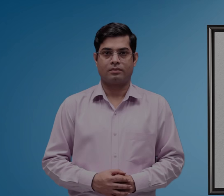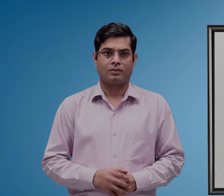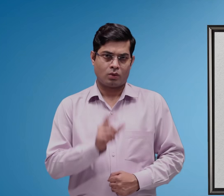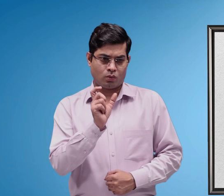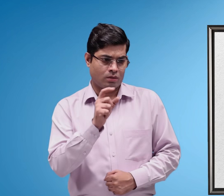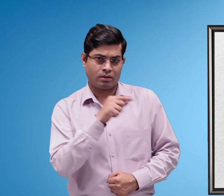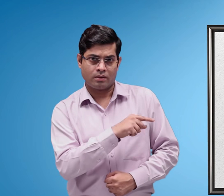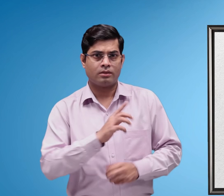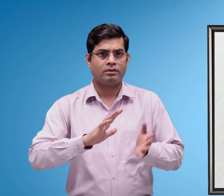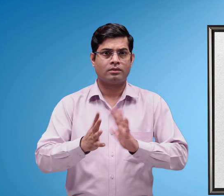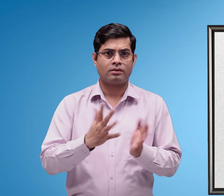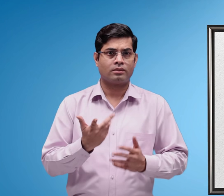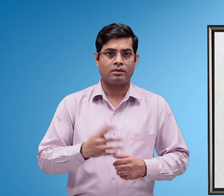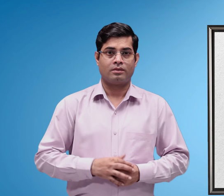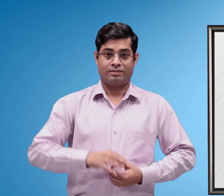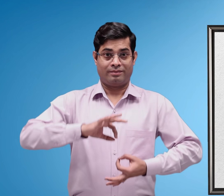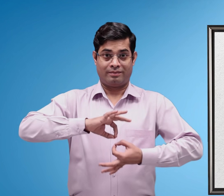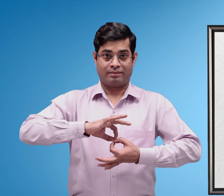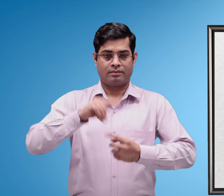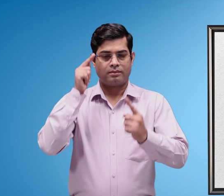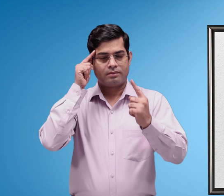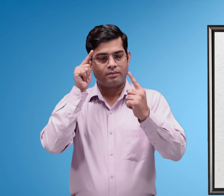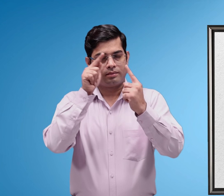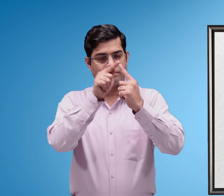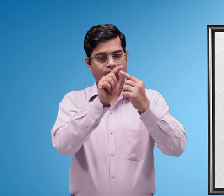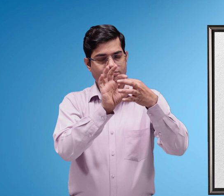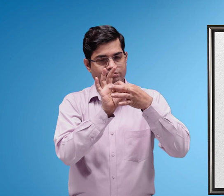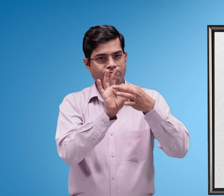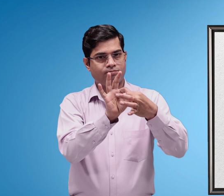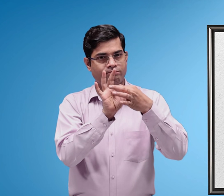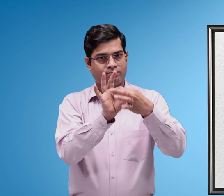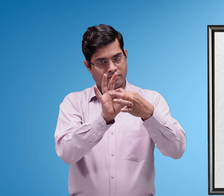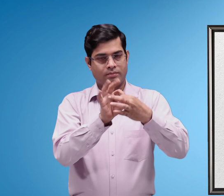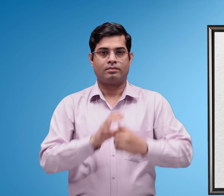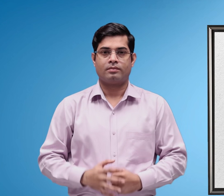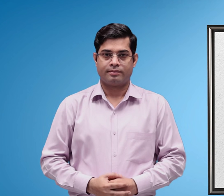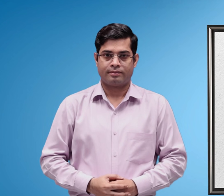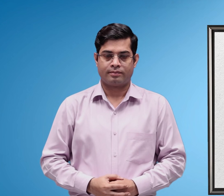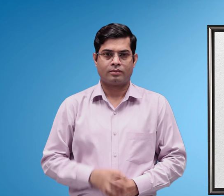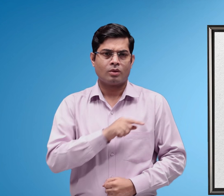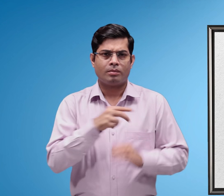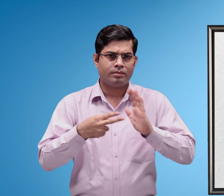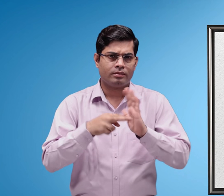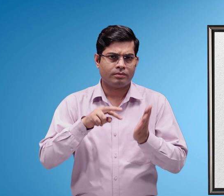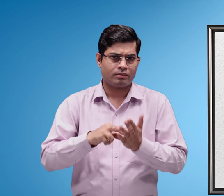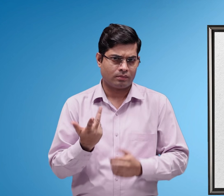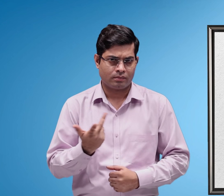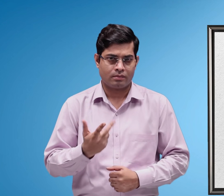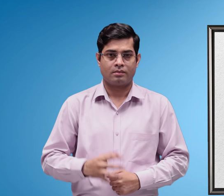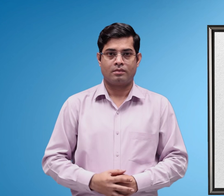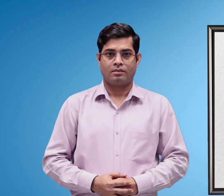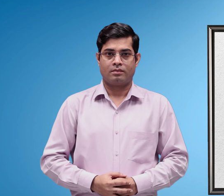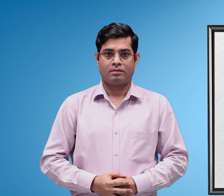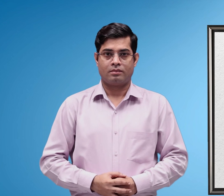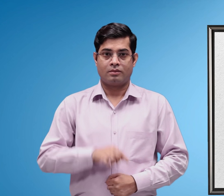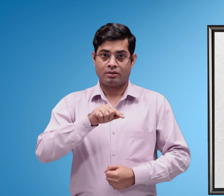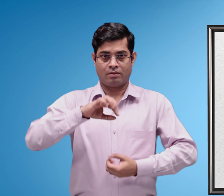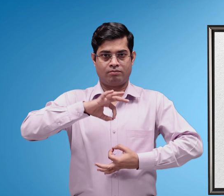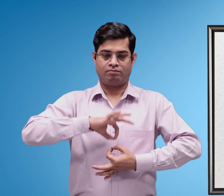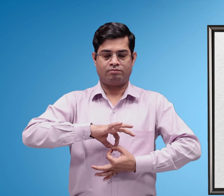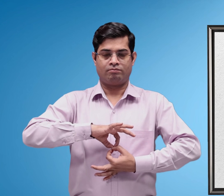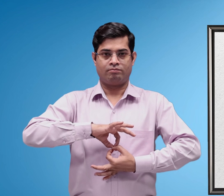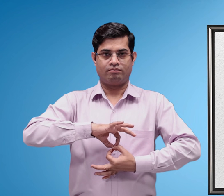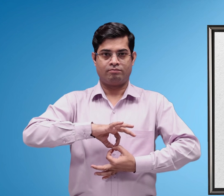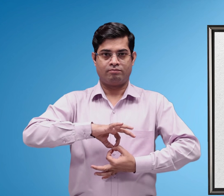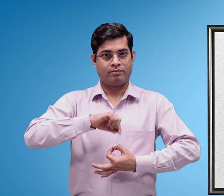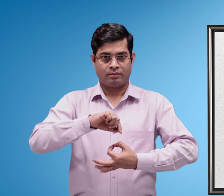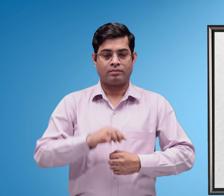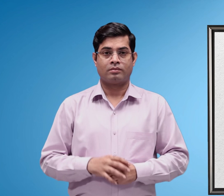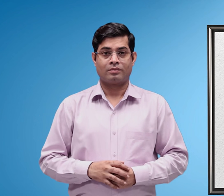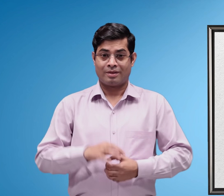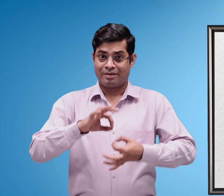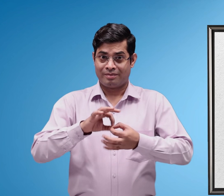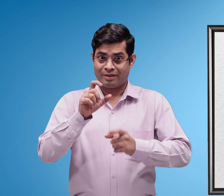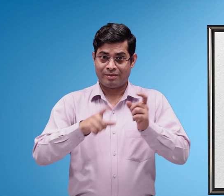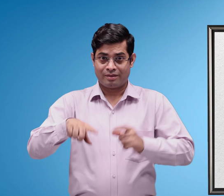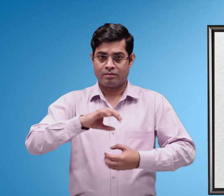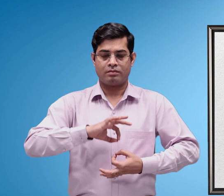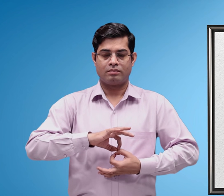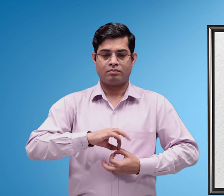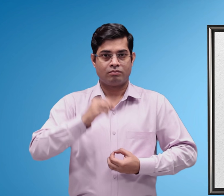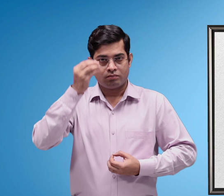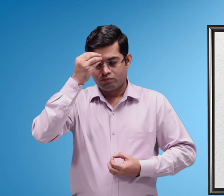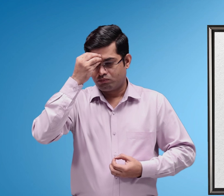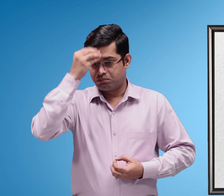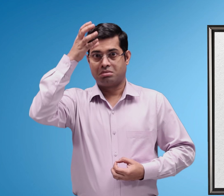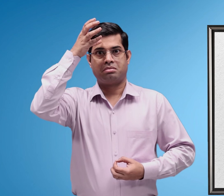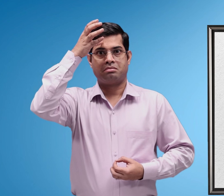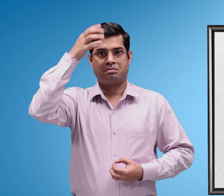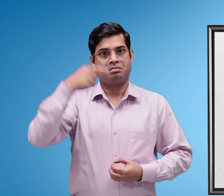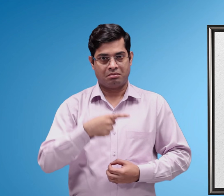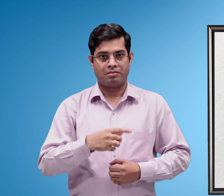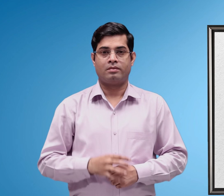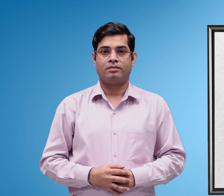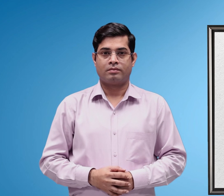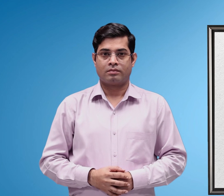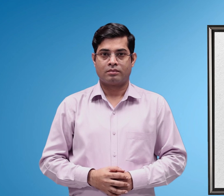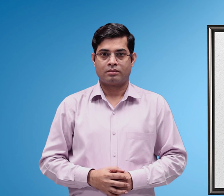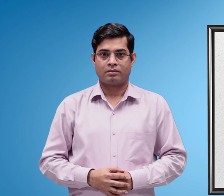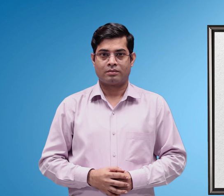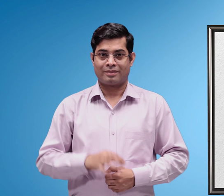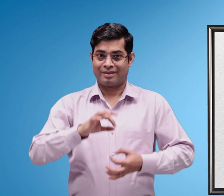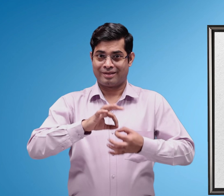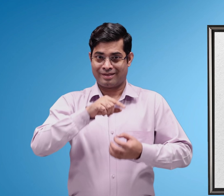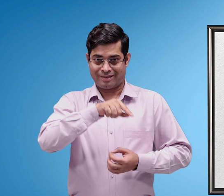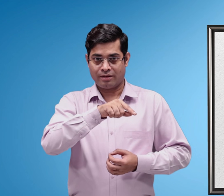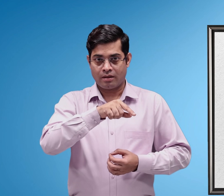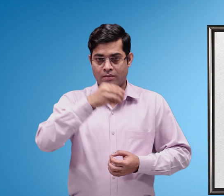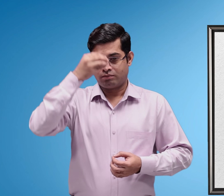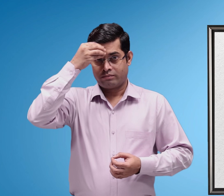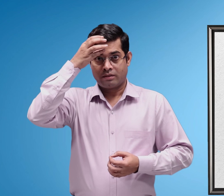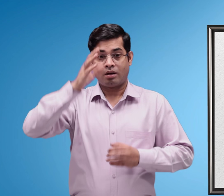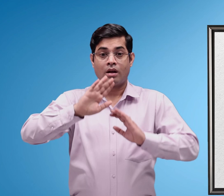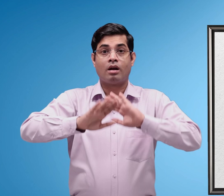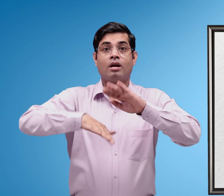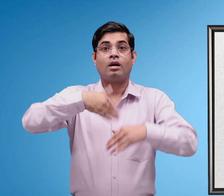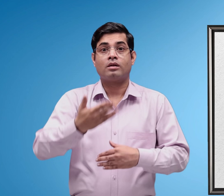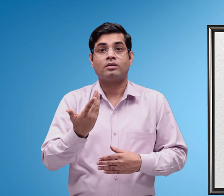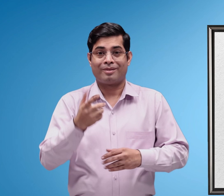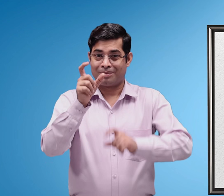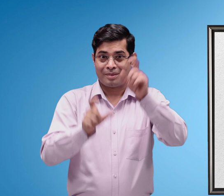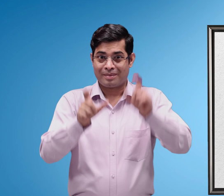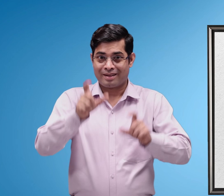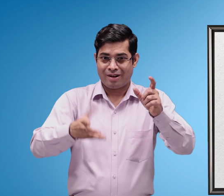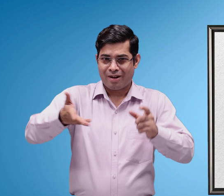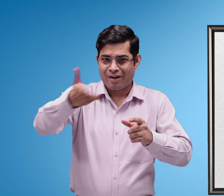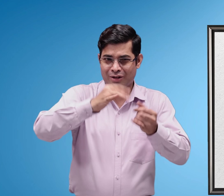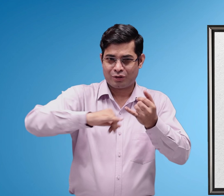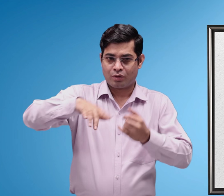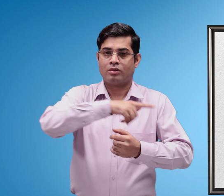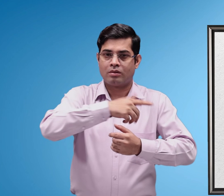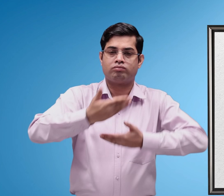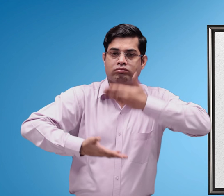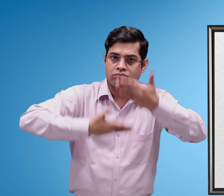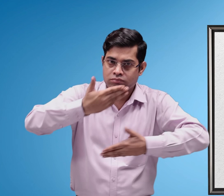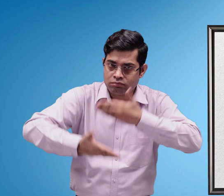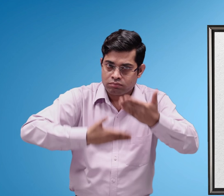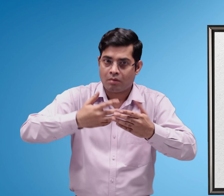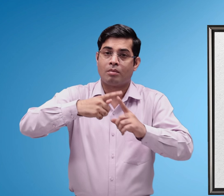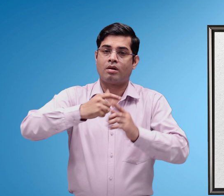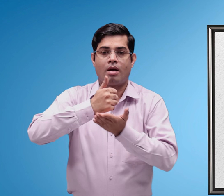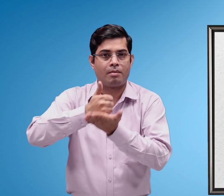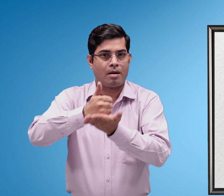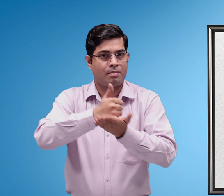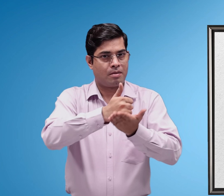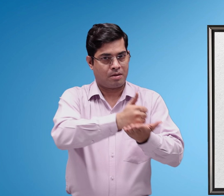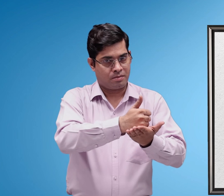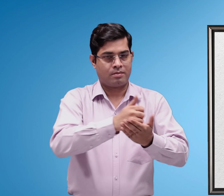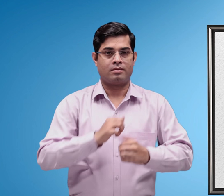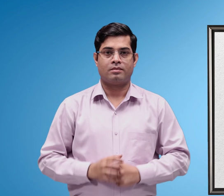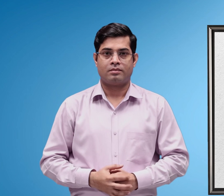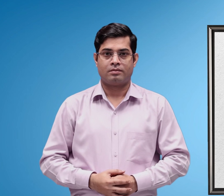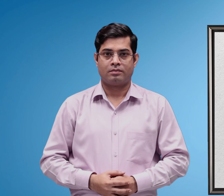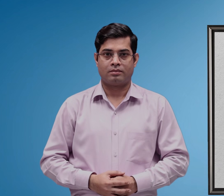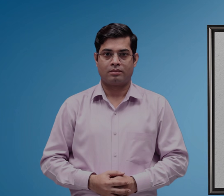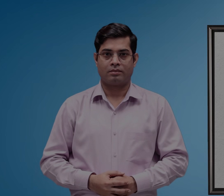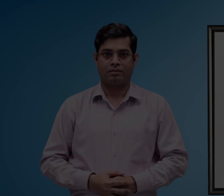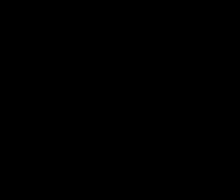Bodhisattva This sign means Bodhisattva. It is a Buddhist term that refers to persons who had attained enlightenment. After attaining enlightenment, they remained in society to teach and help other people.